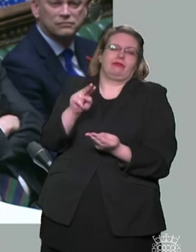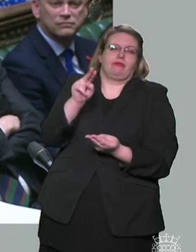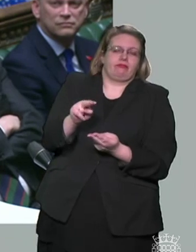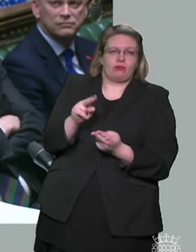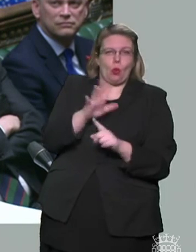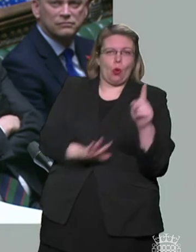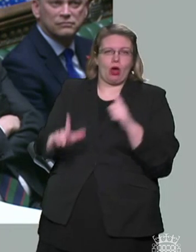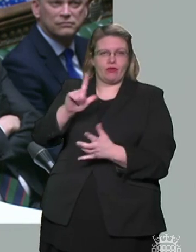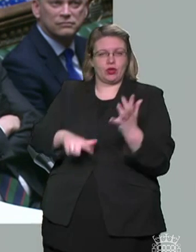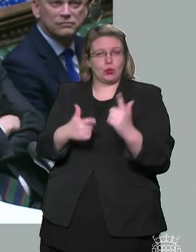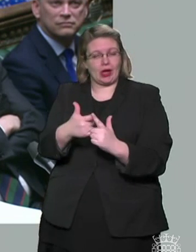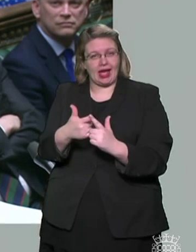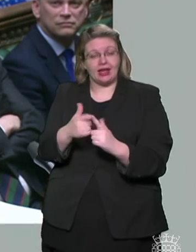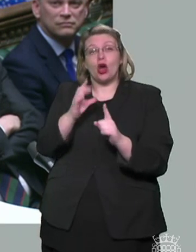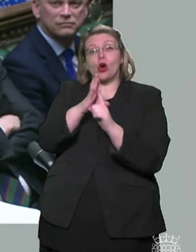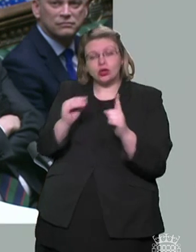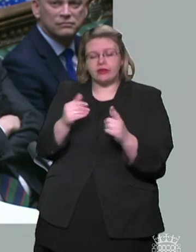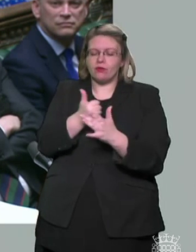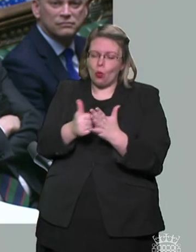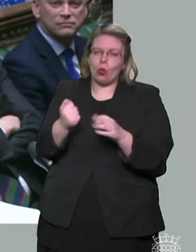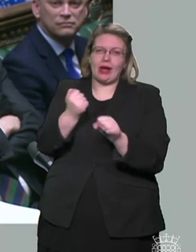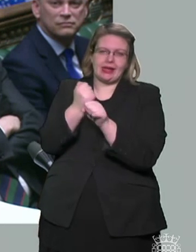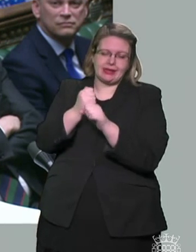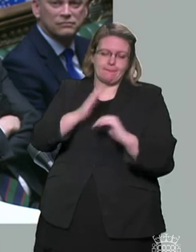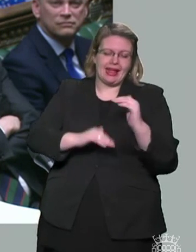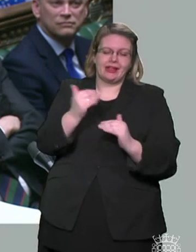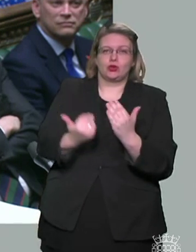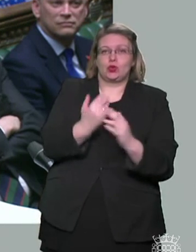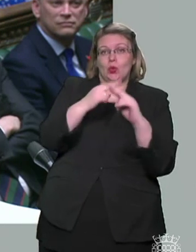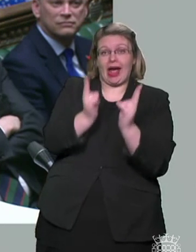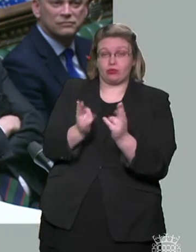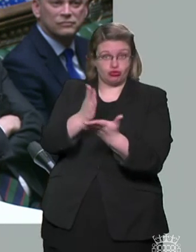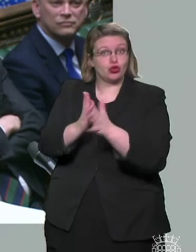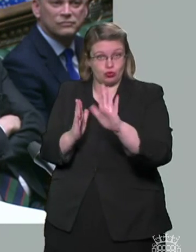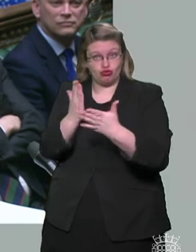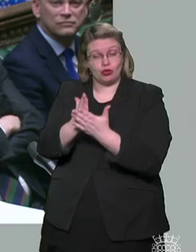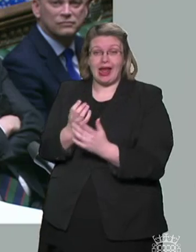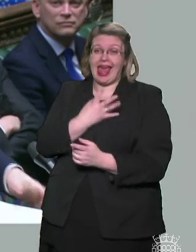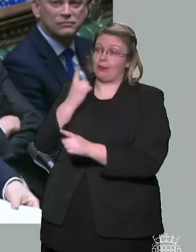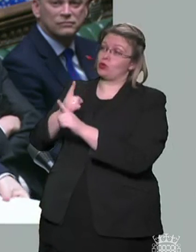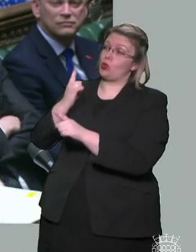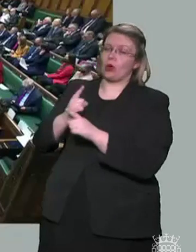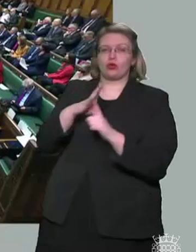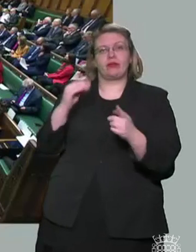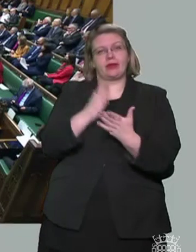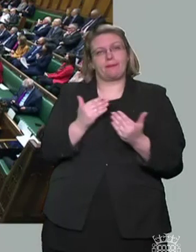It is always the Conservatives who build affordable homes—that is true—and Labour who talk about it.